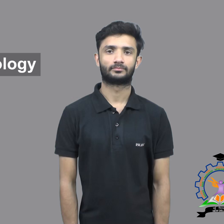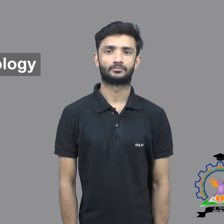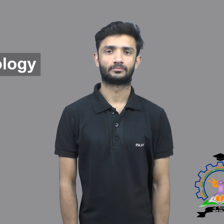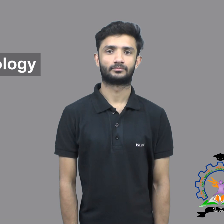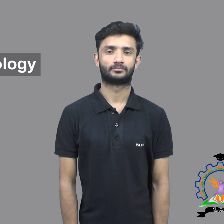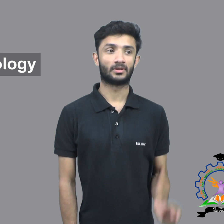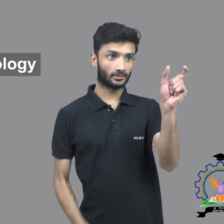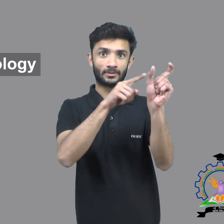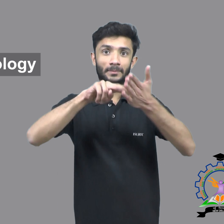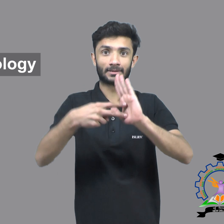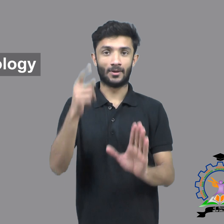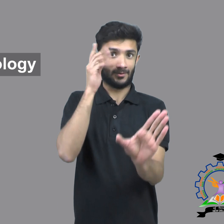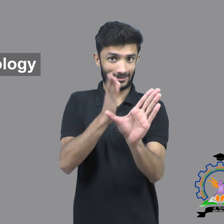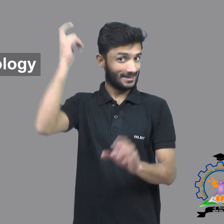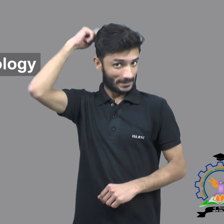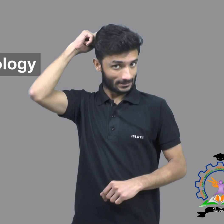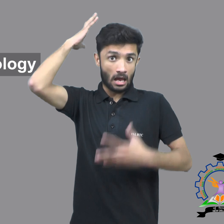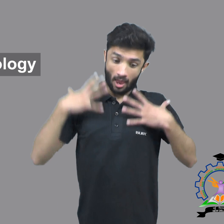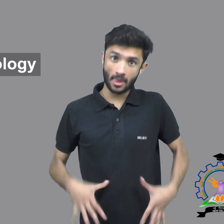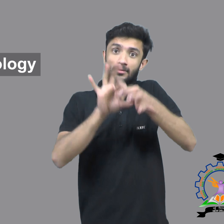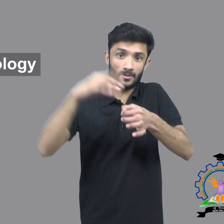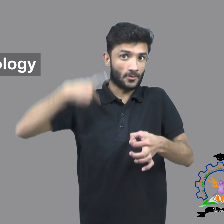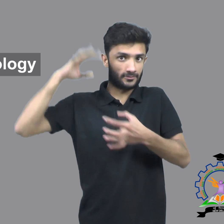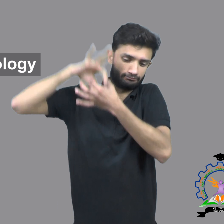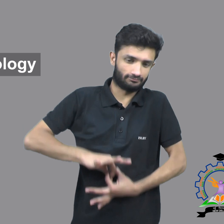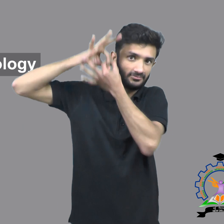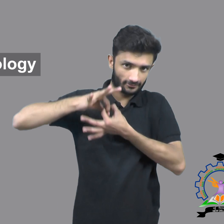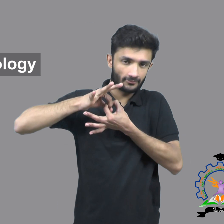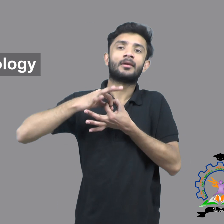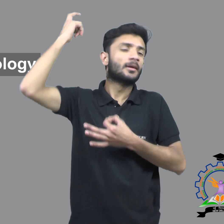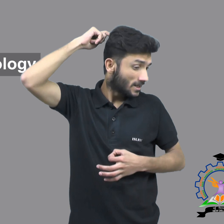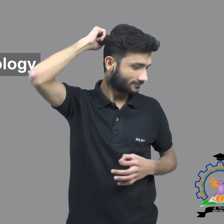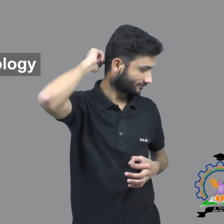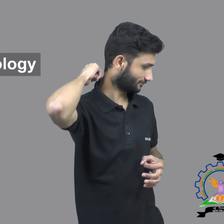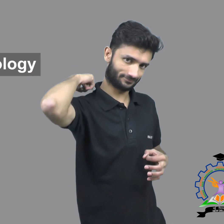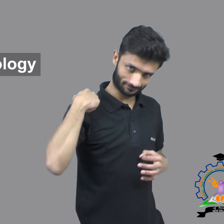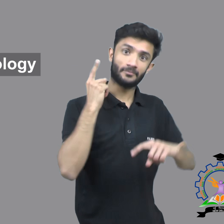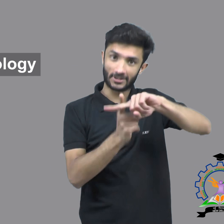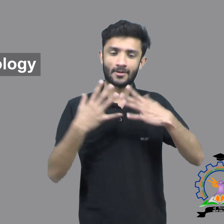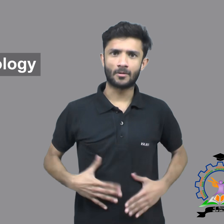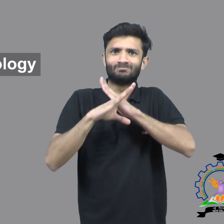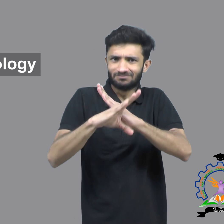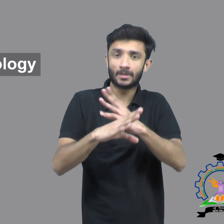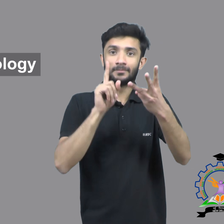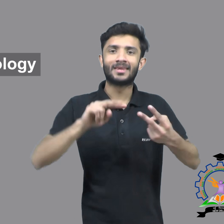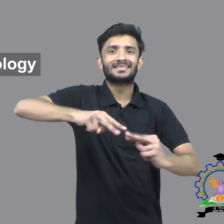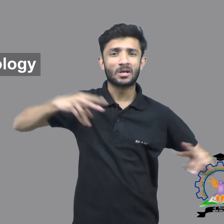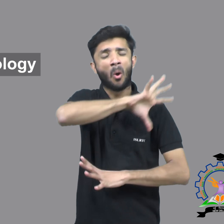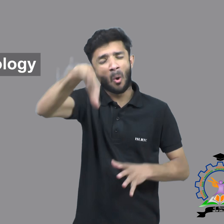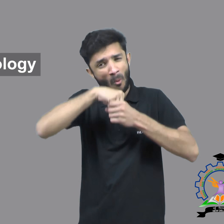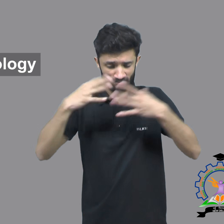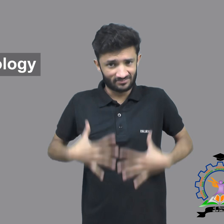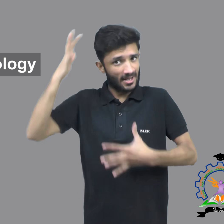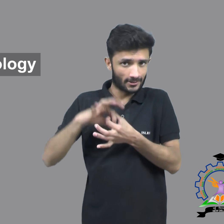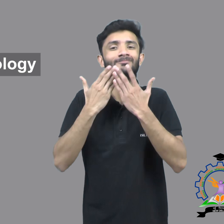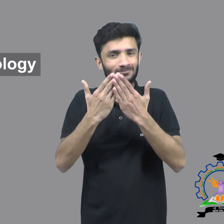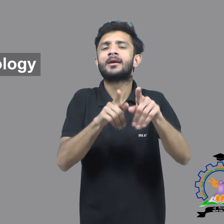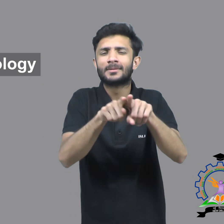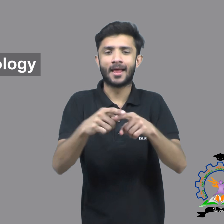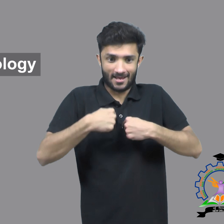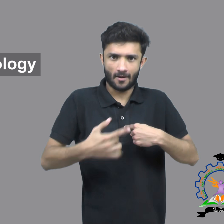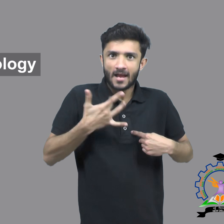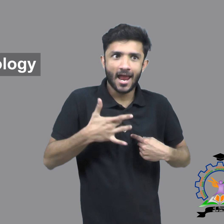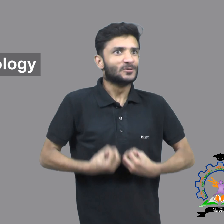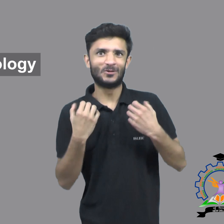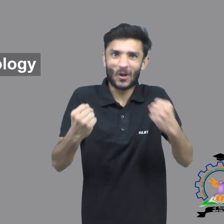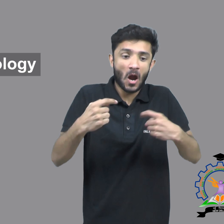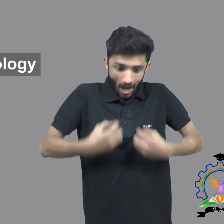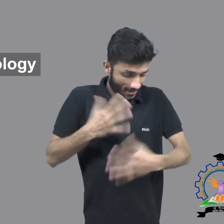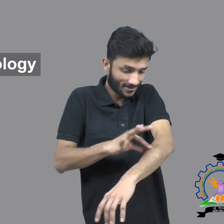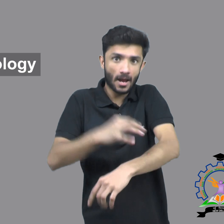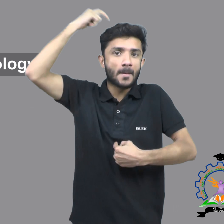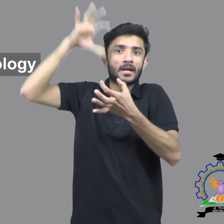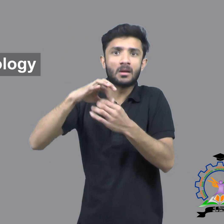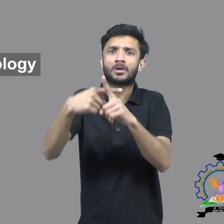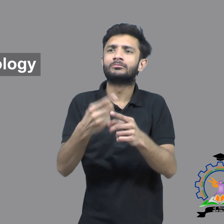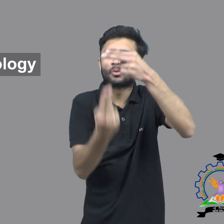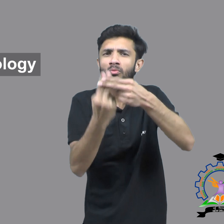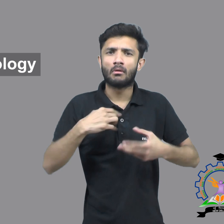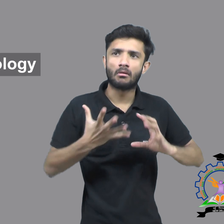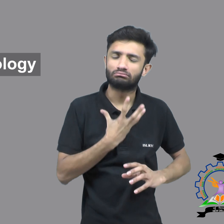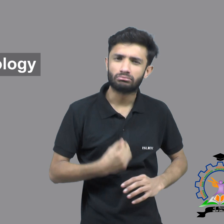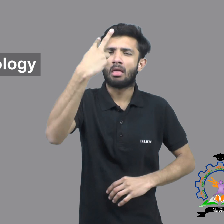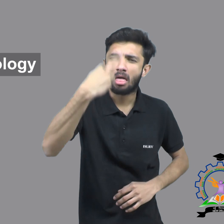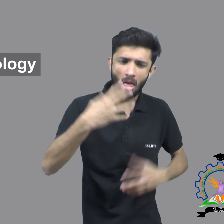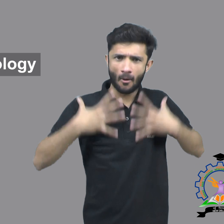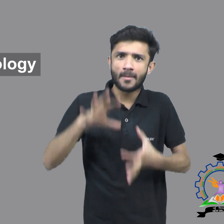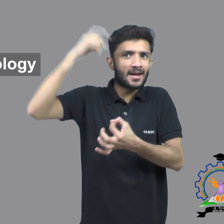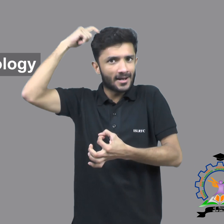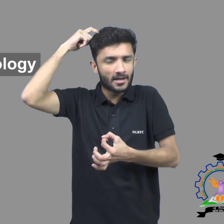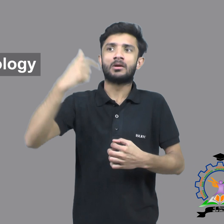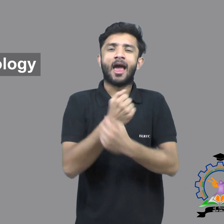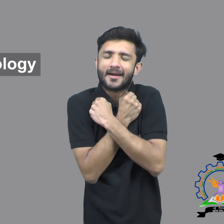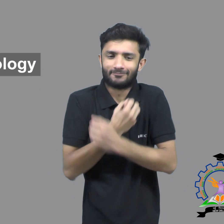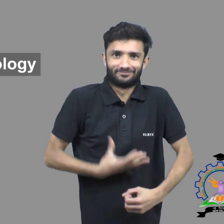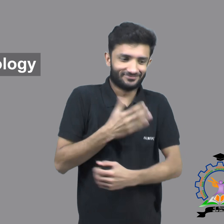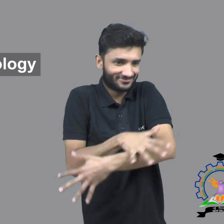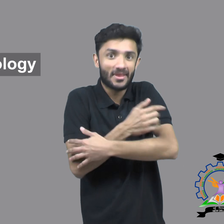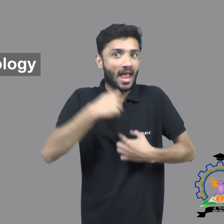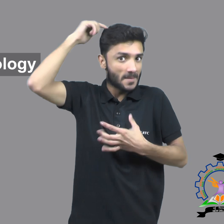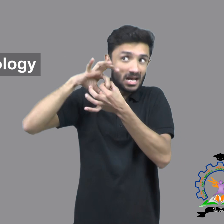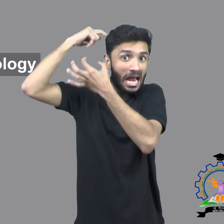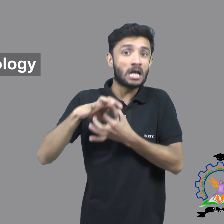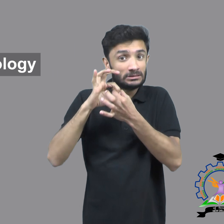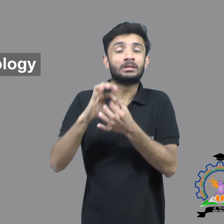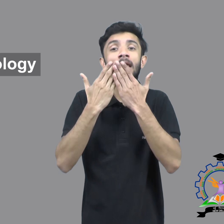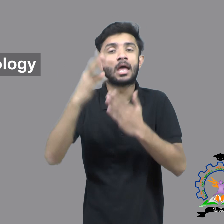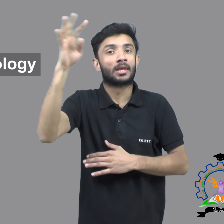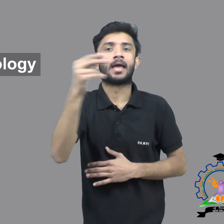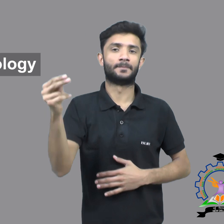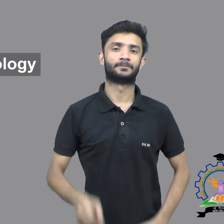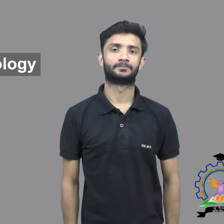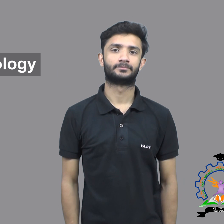Biological Psychology